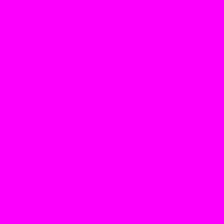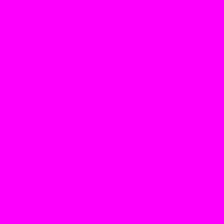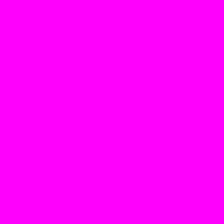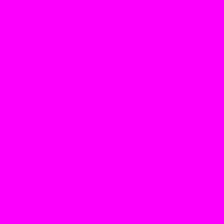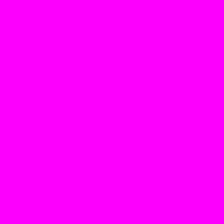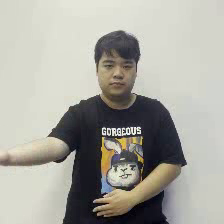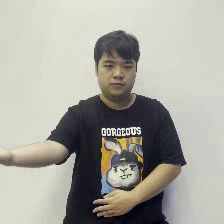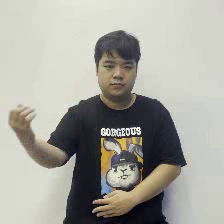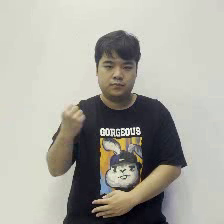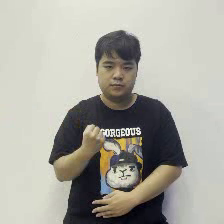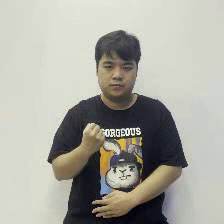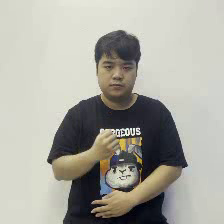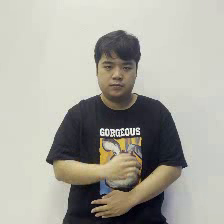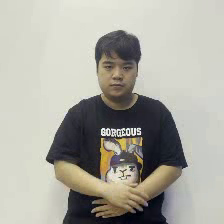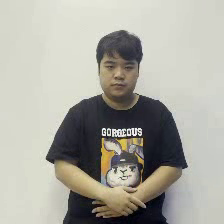Sử dụng